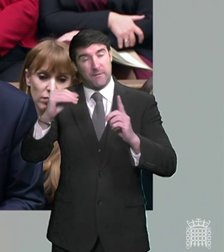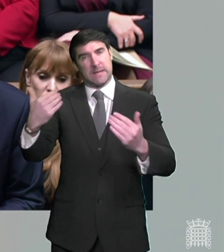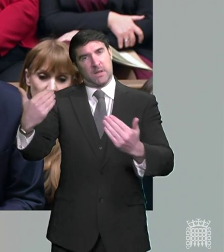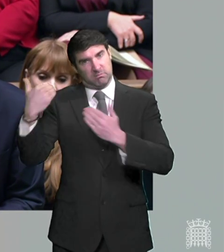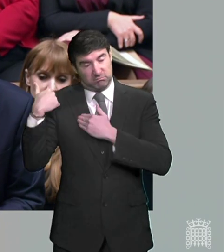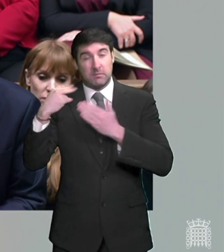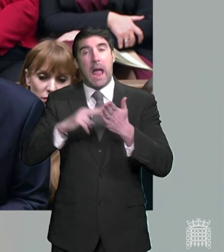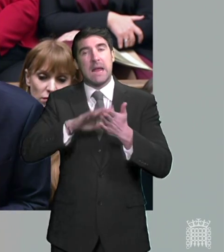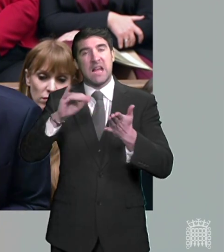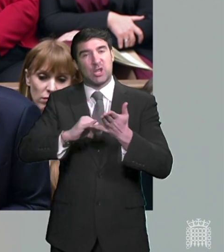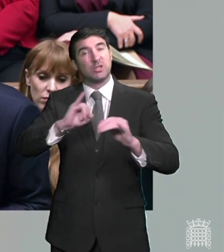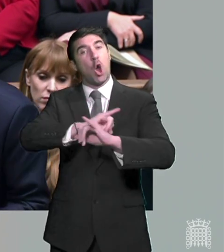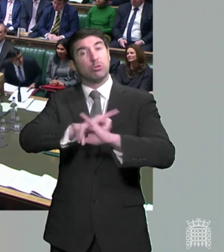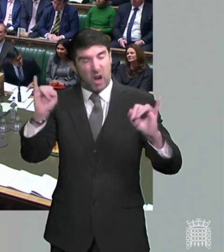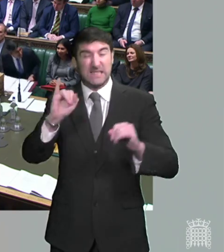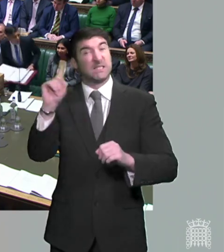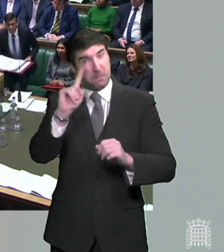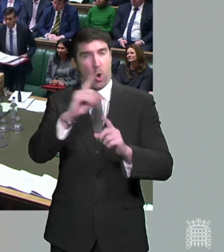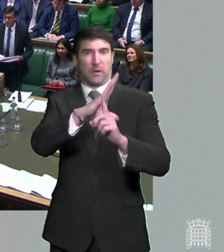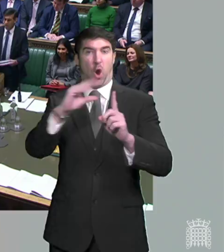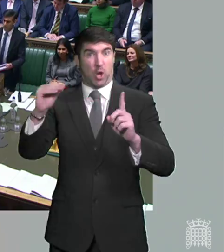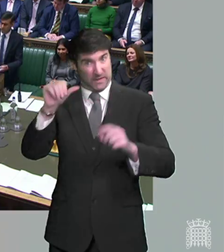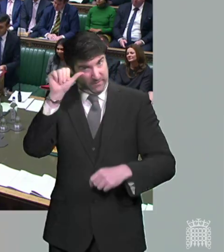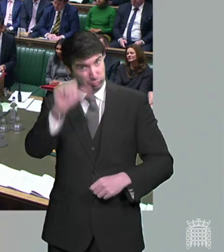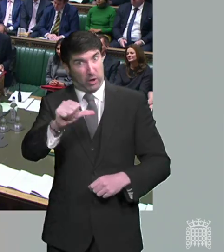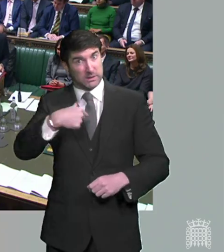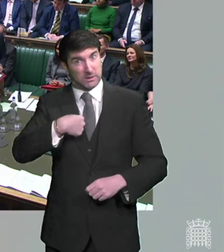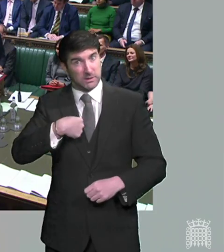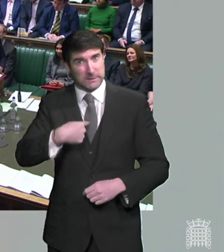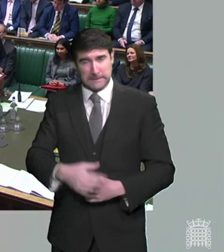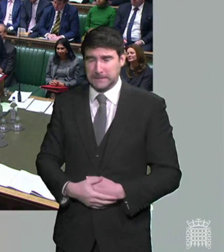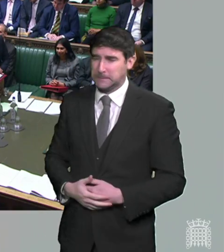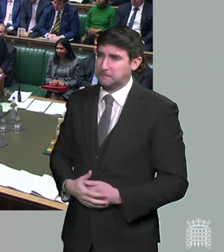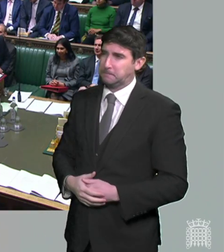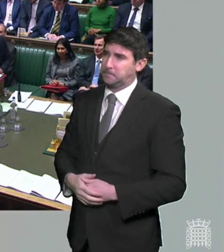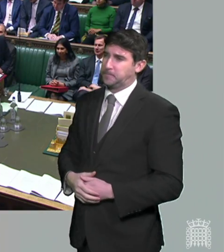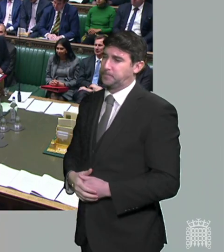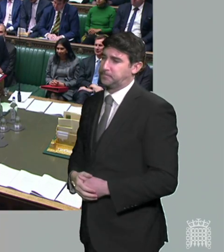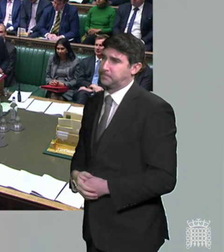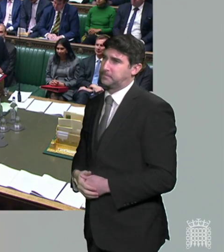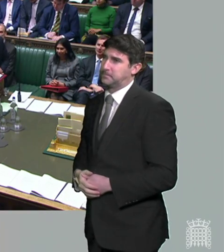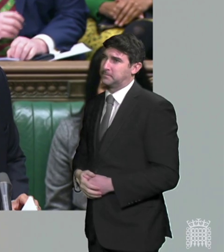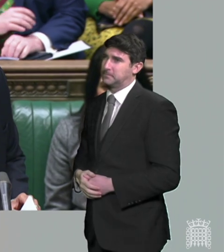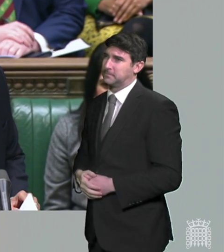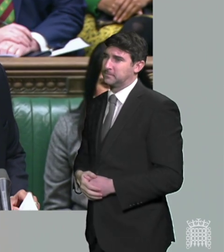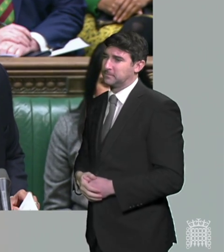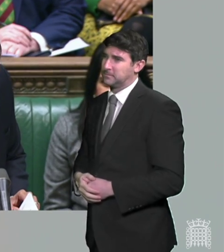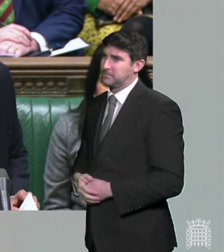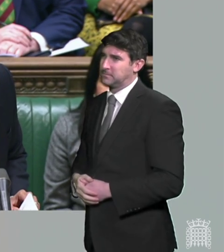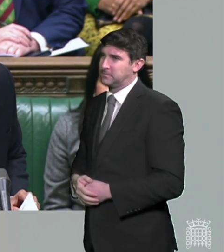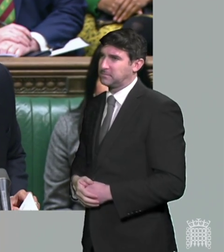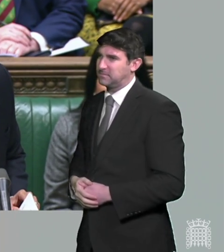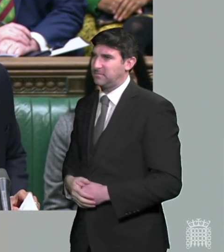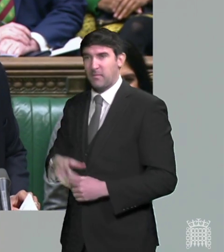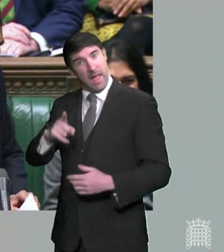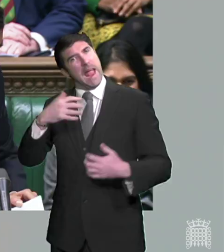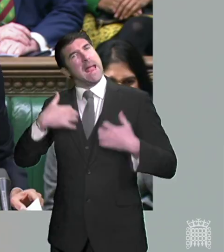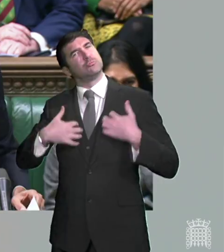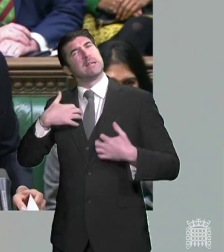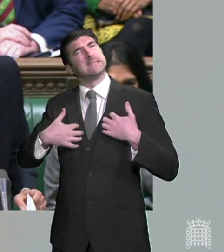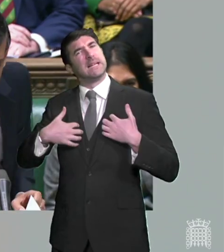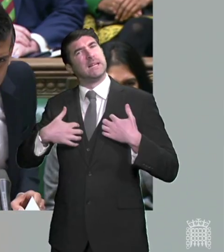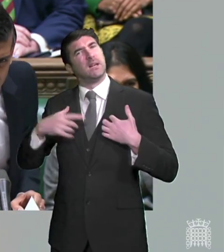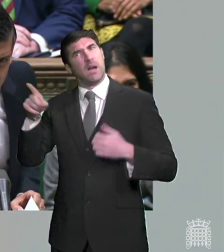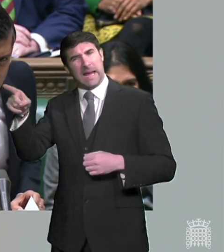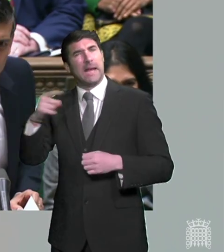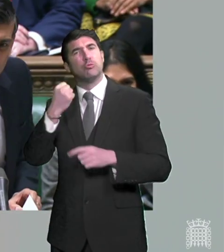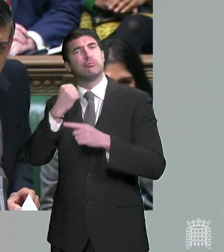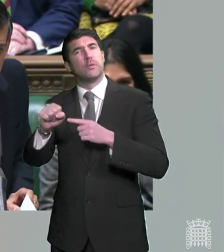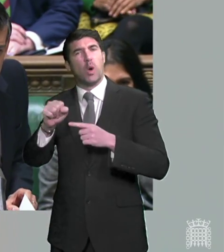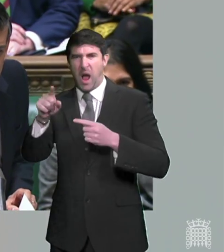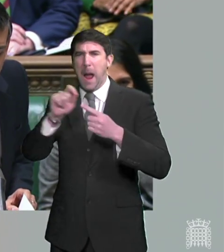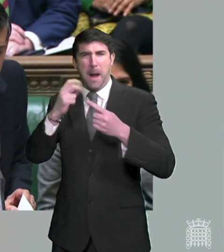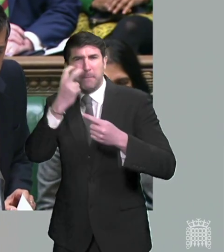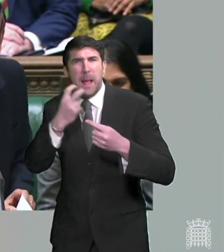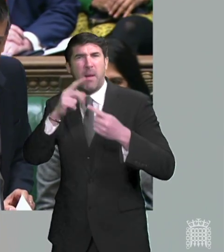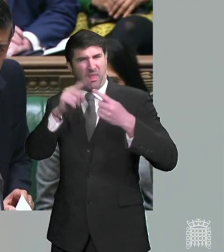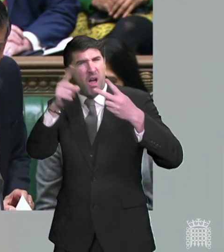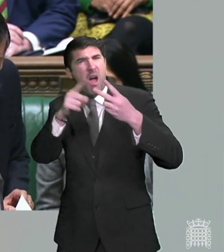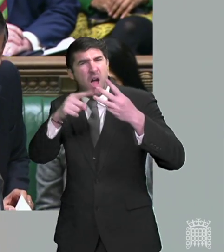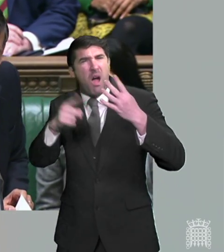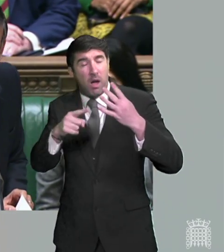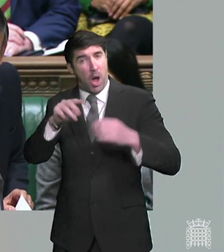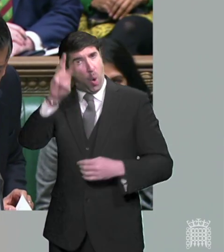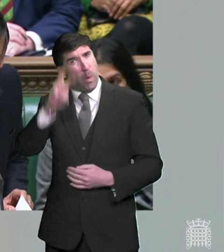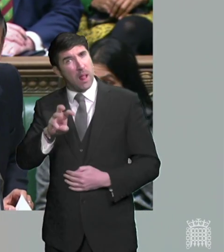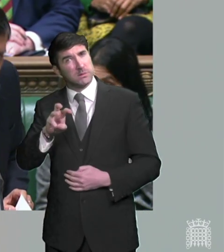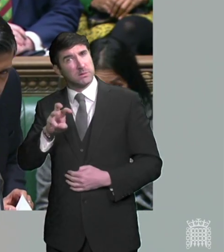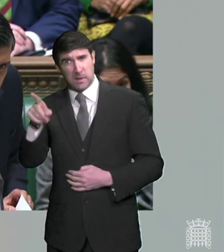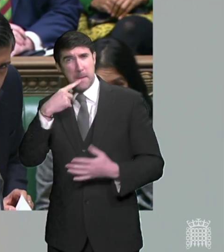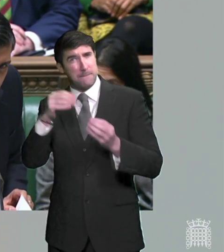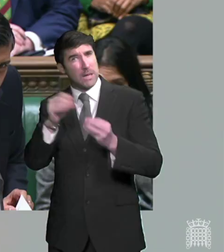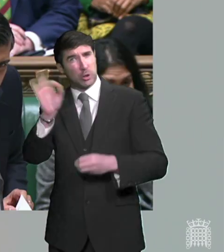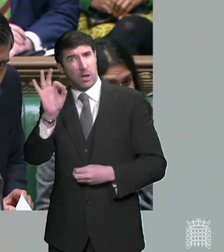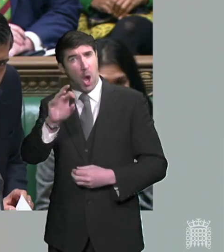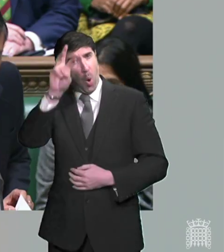I notice that the one place the right honourable and learned Gentleman did not mention was Wales, where we know that ambulance times are even worse than they are in England.